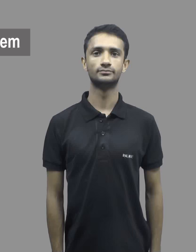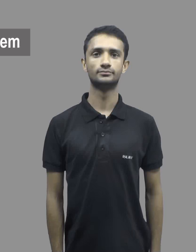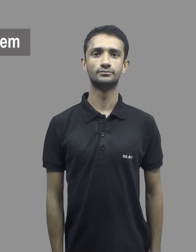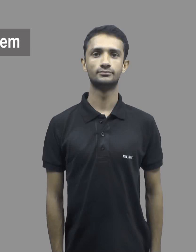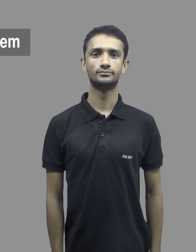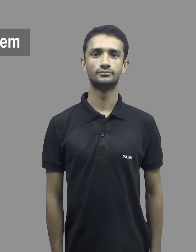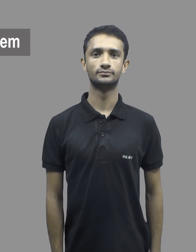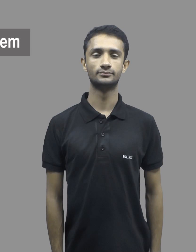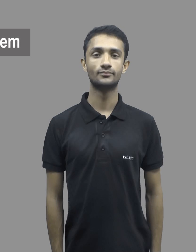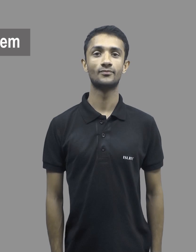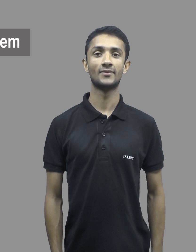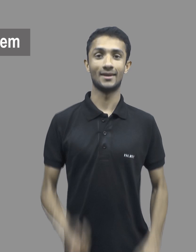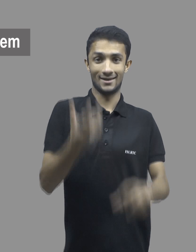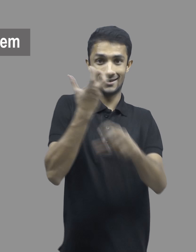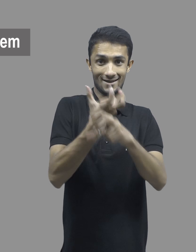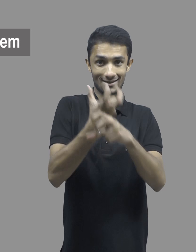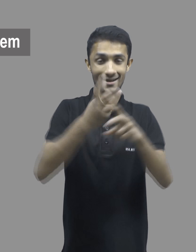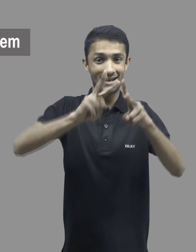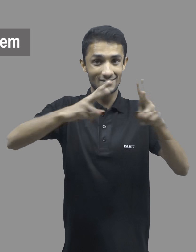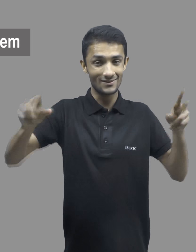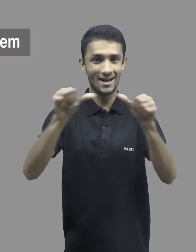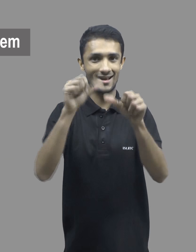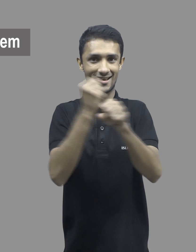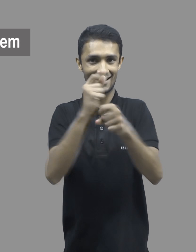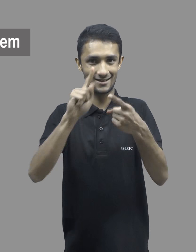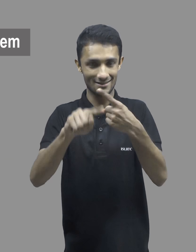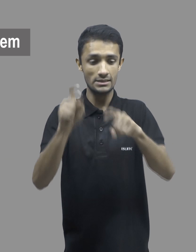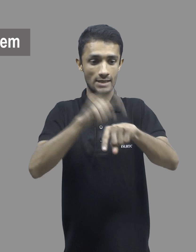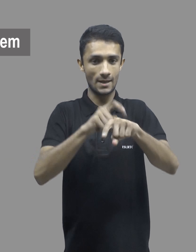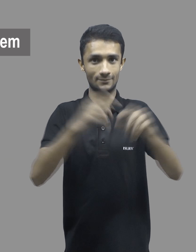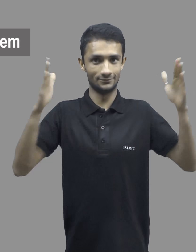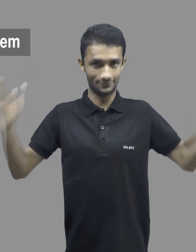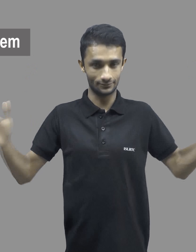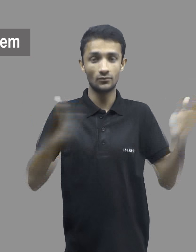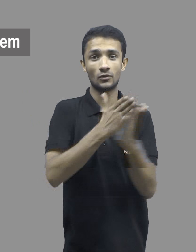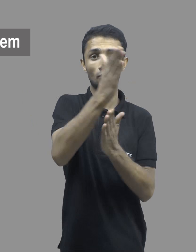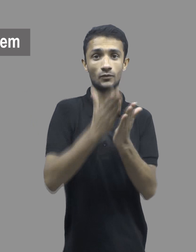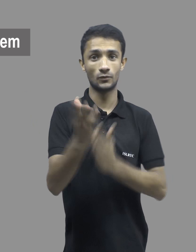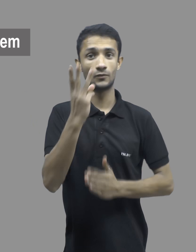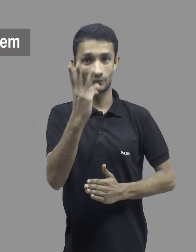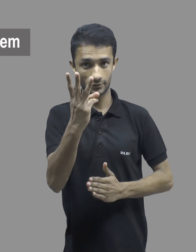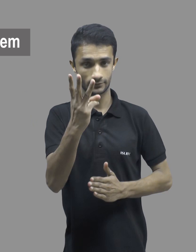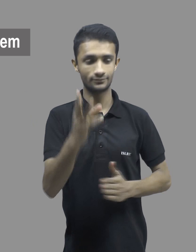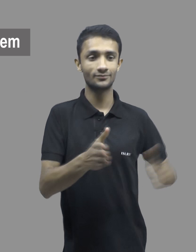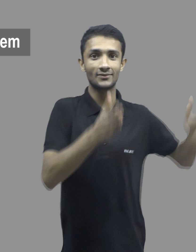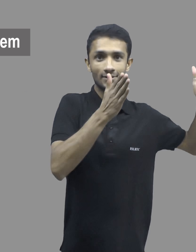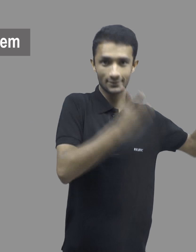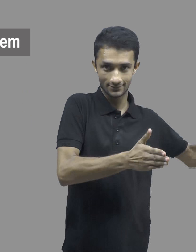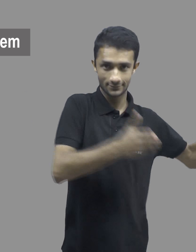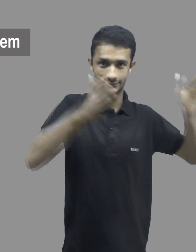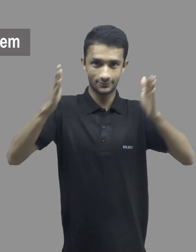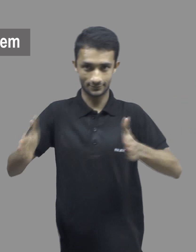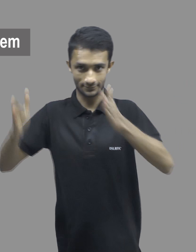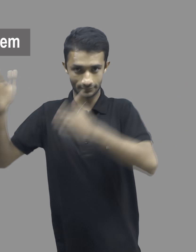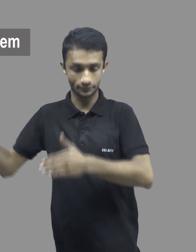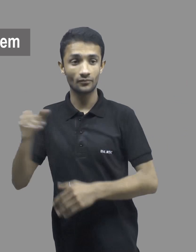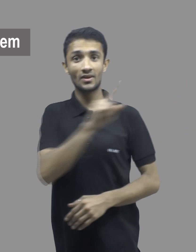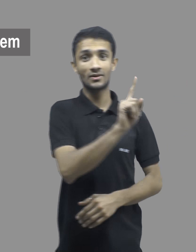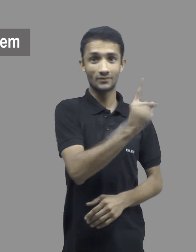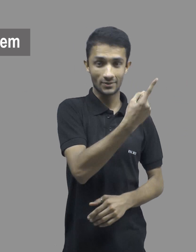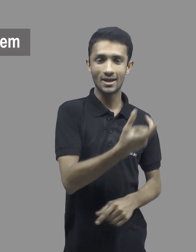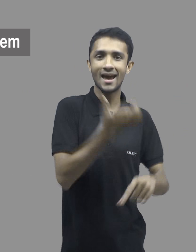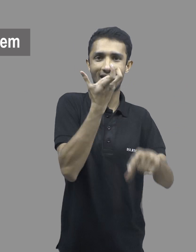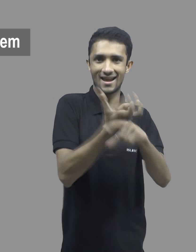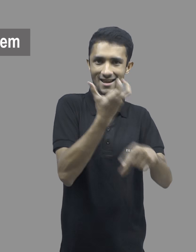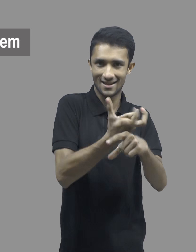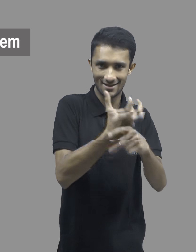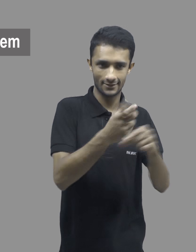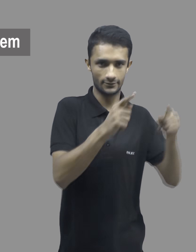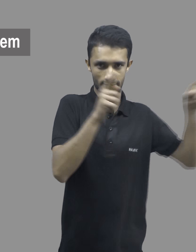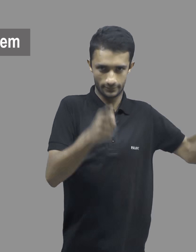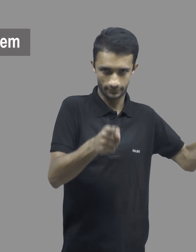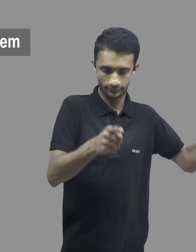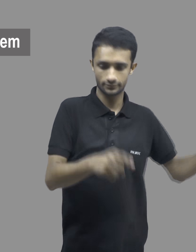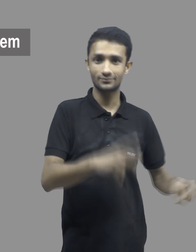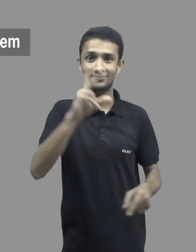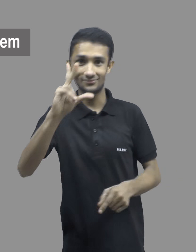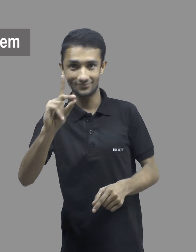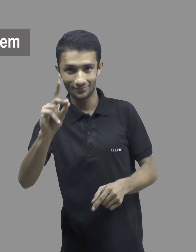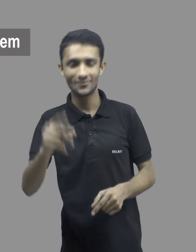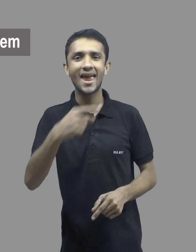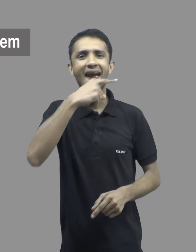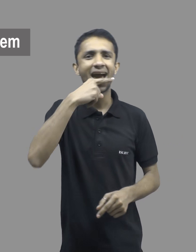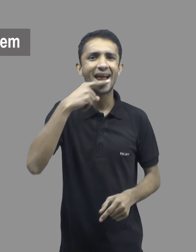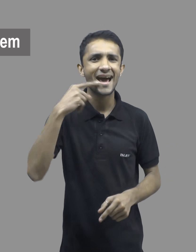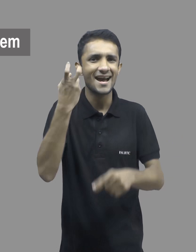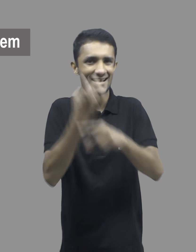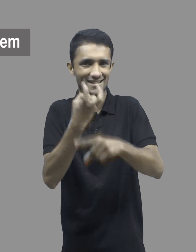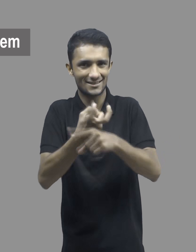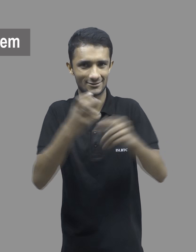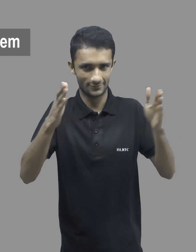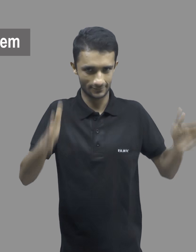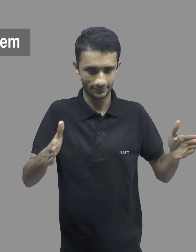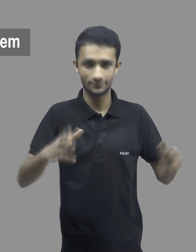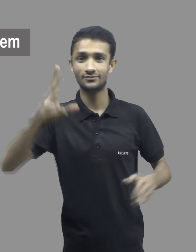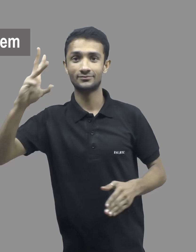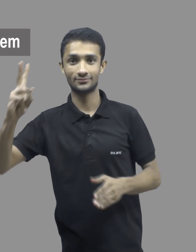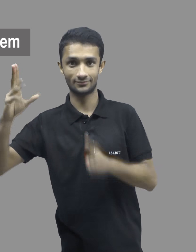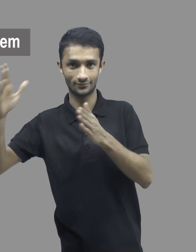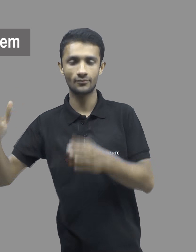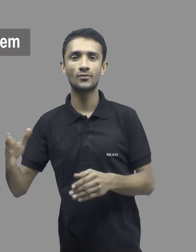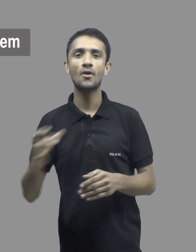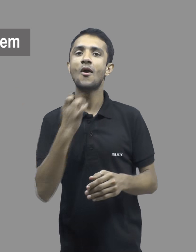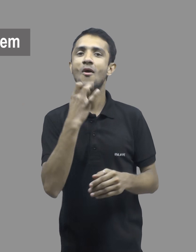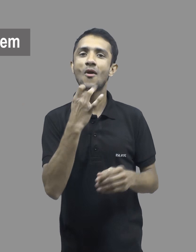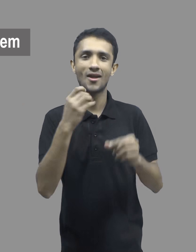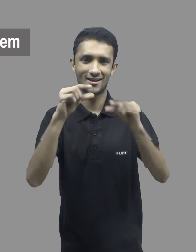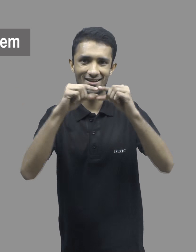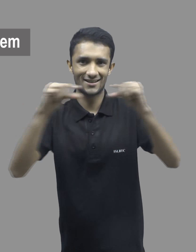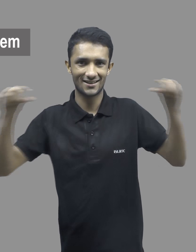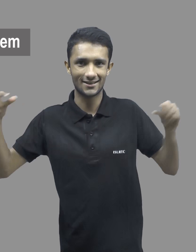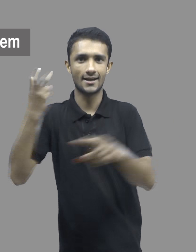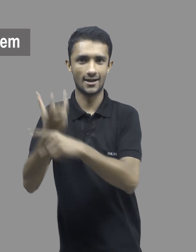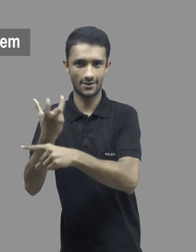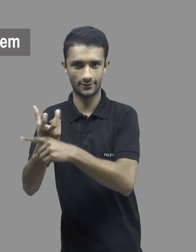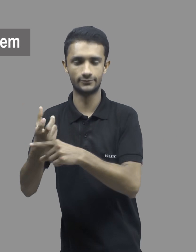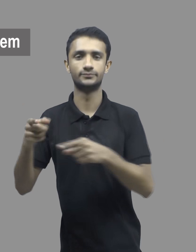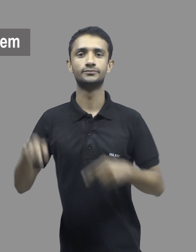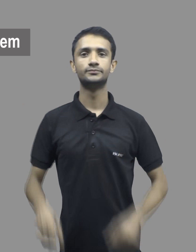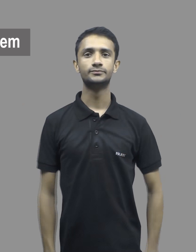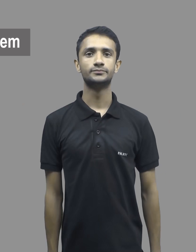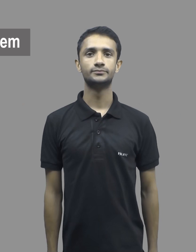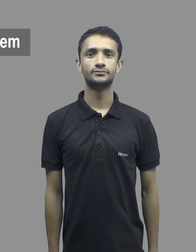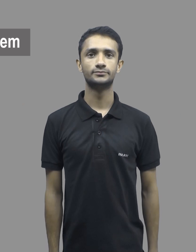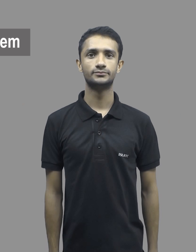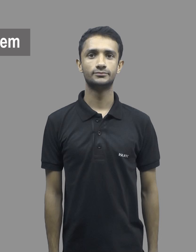Three Age System